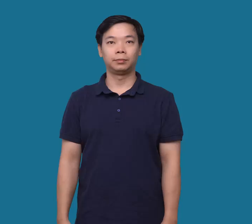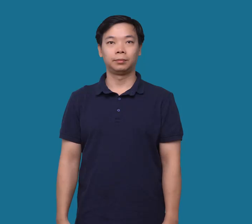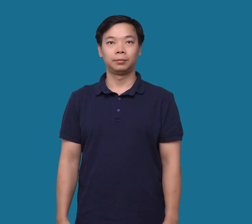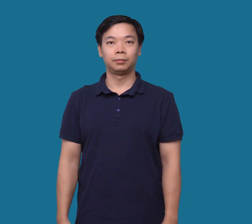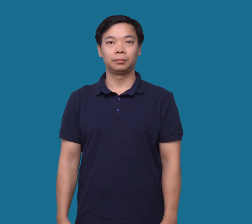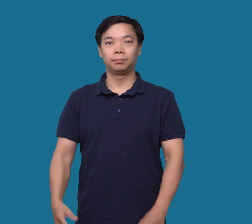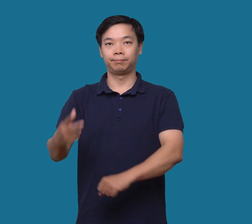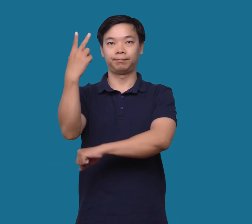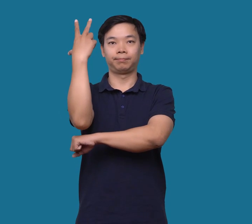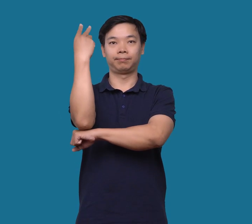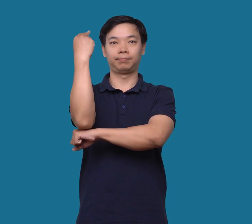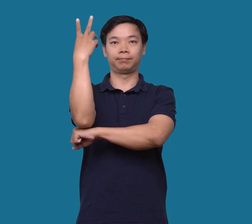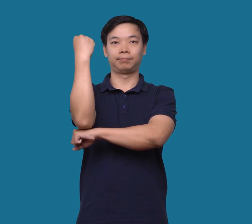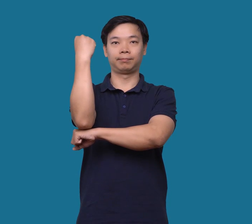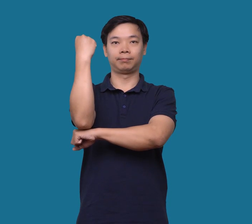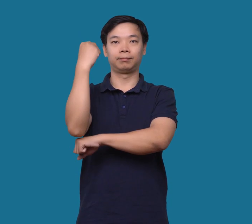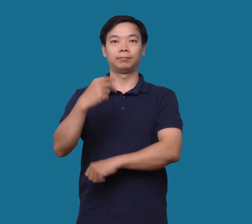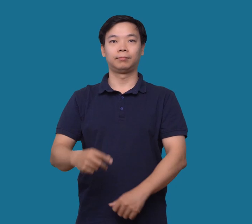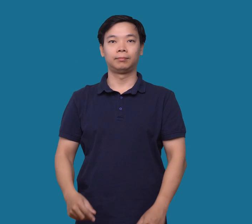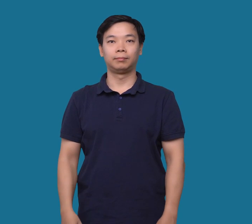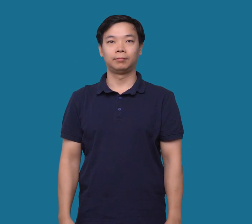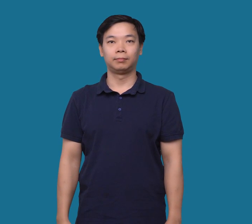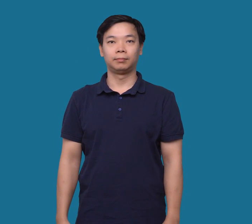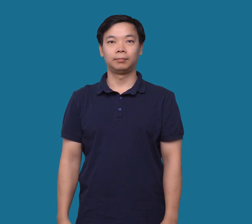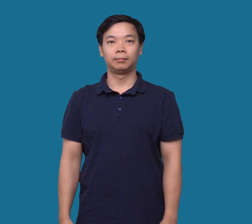tre